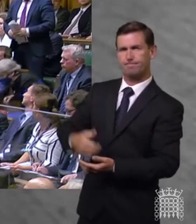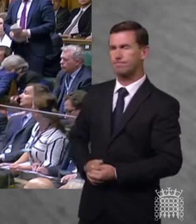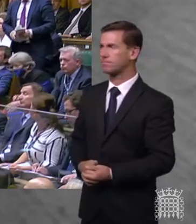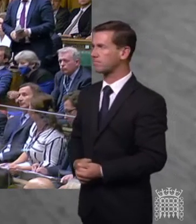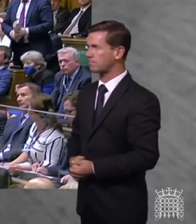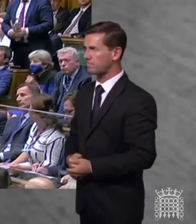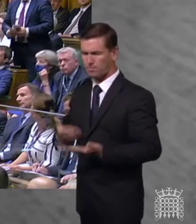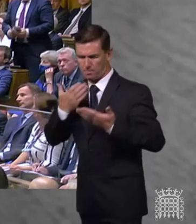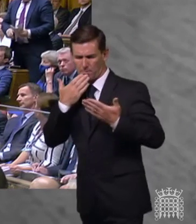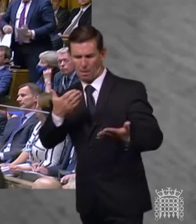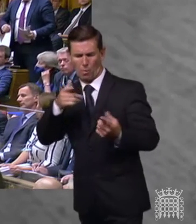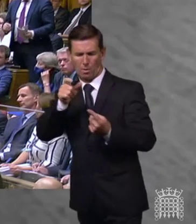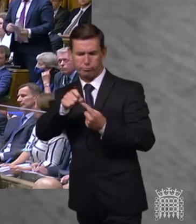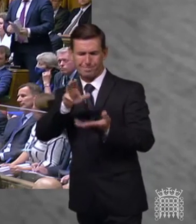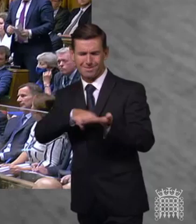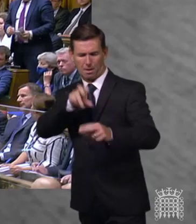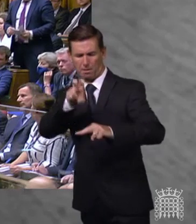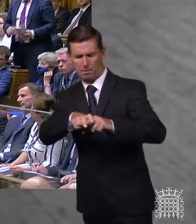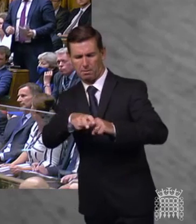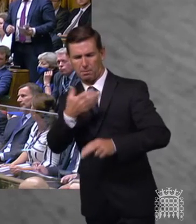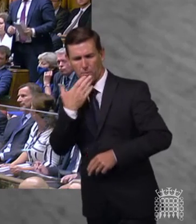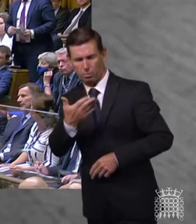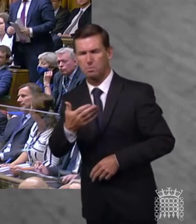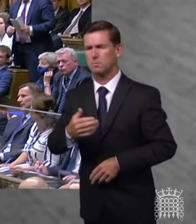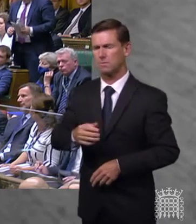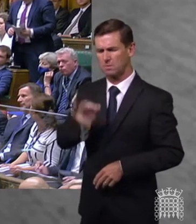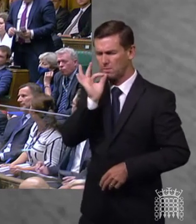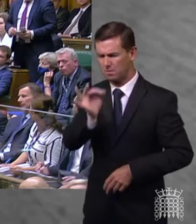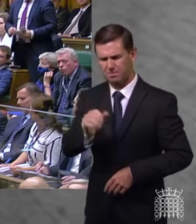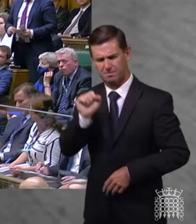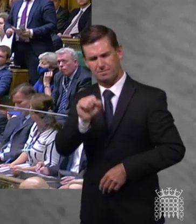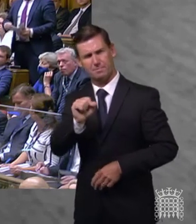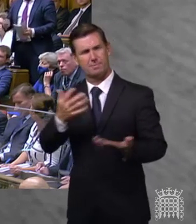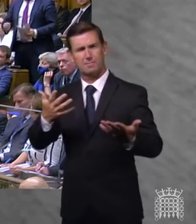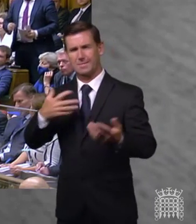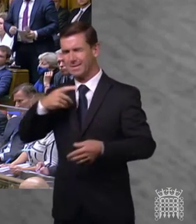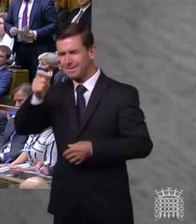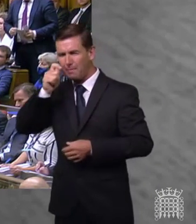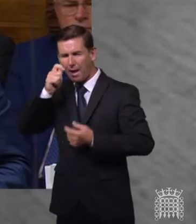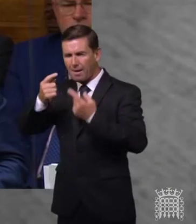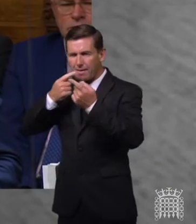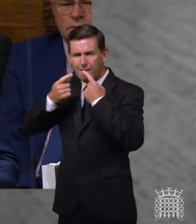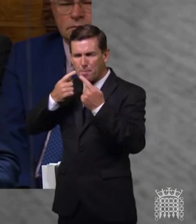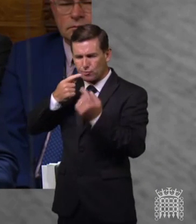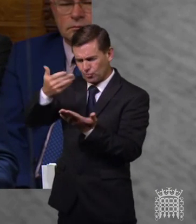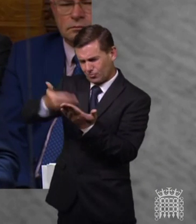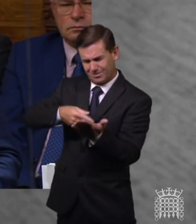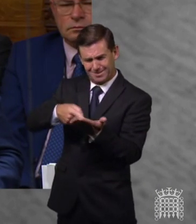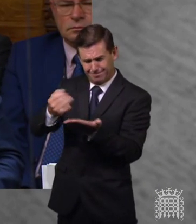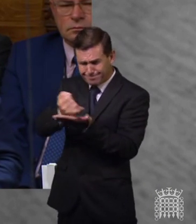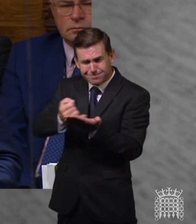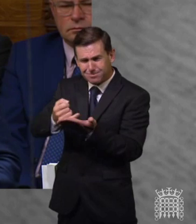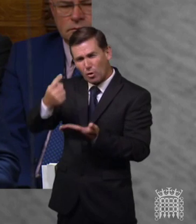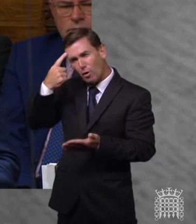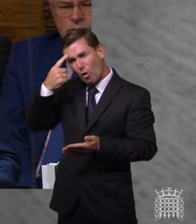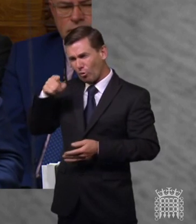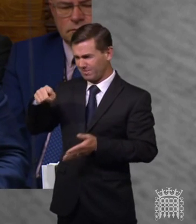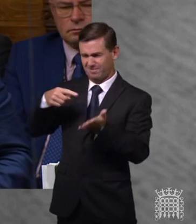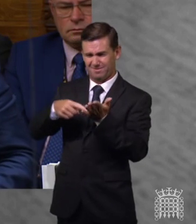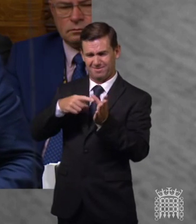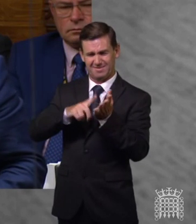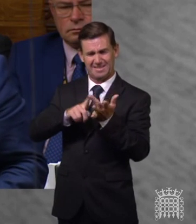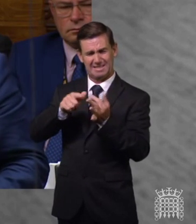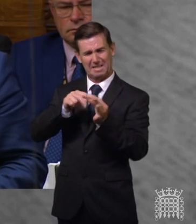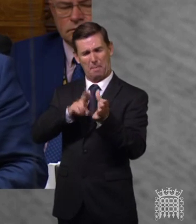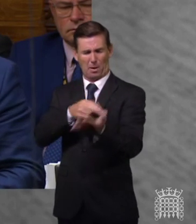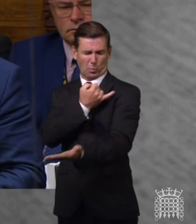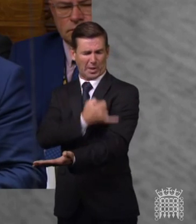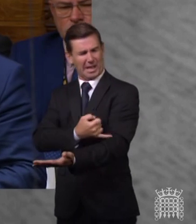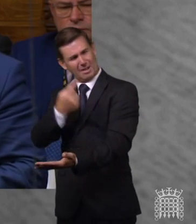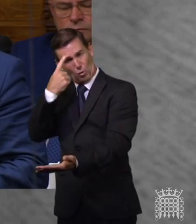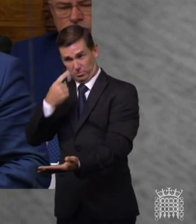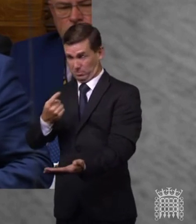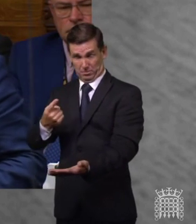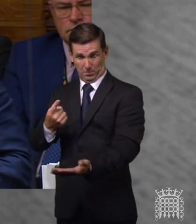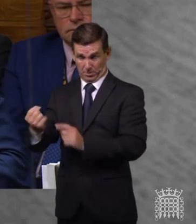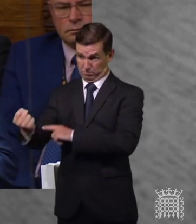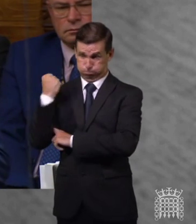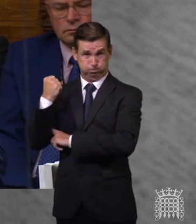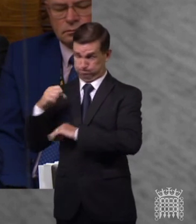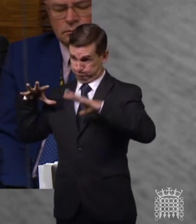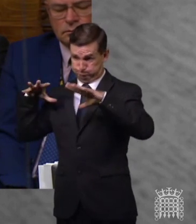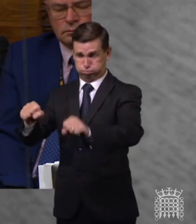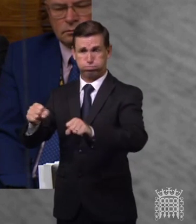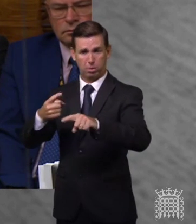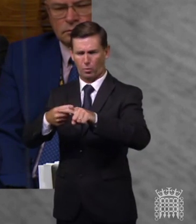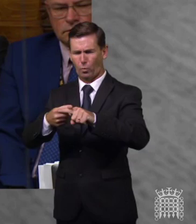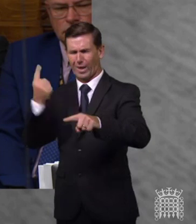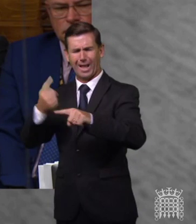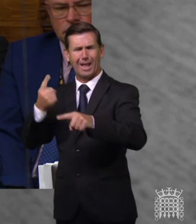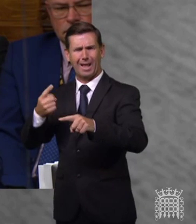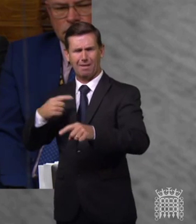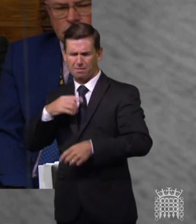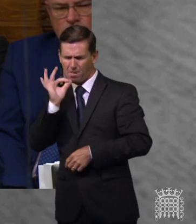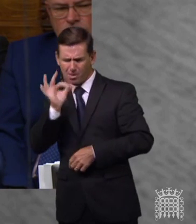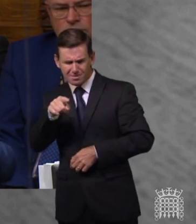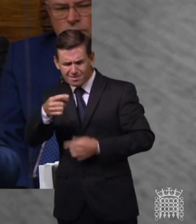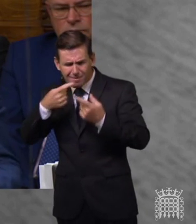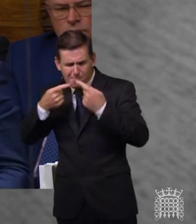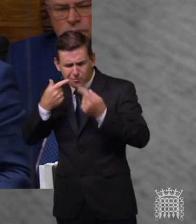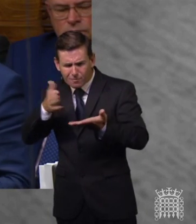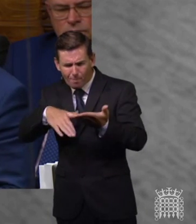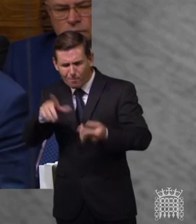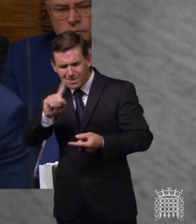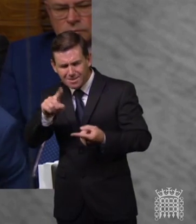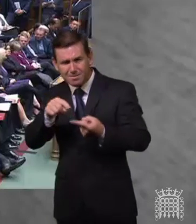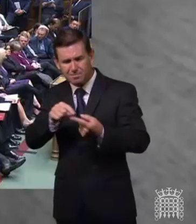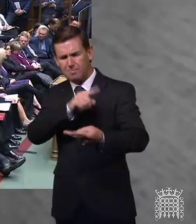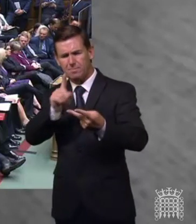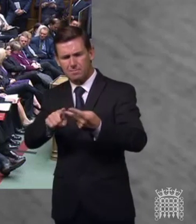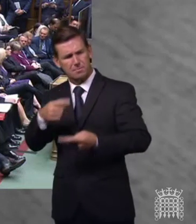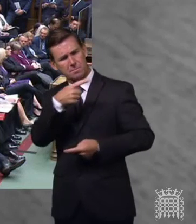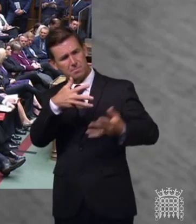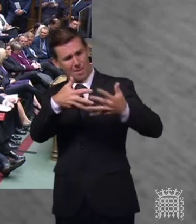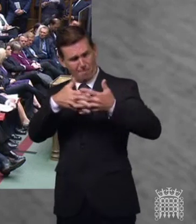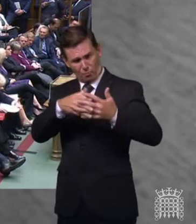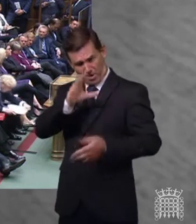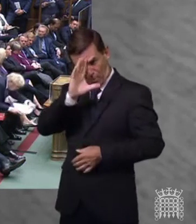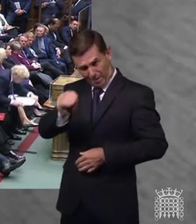Will the Prime Minister share with the House what assessment UK intelligence services made of the relative fighting capacity currently of the Afghan army and the Taliban, and will he tell us what representations the UK Government made to our US allies with regards to their timetable for withdrawal from Afghanistan?